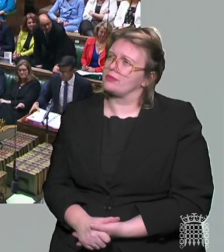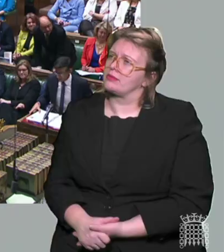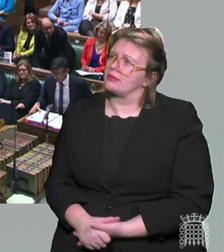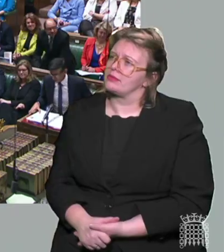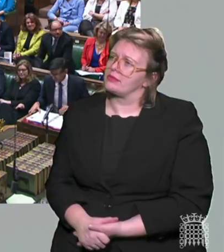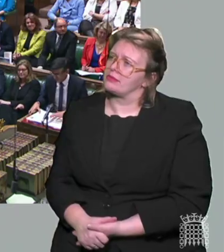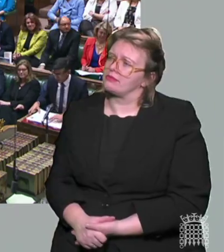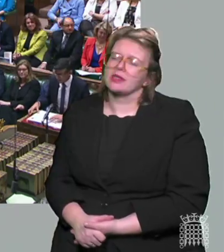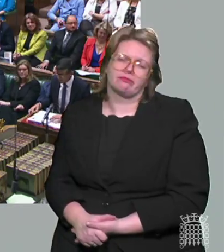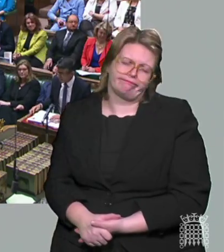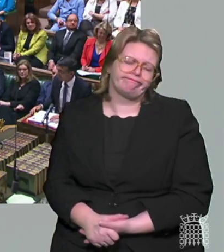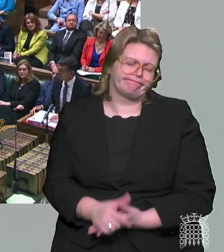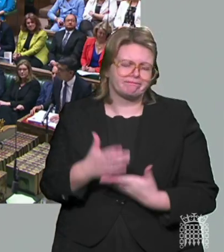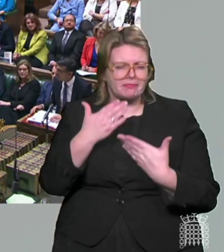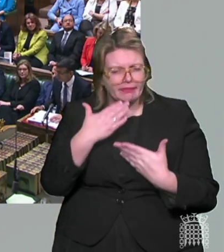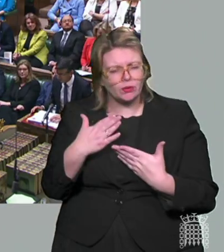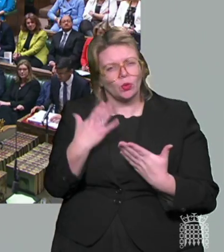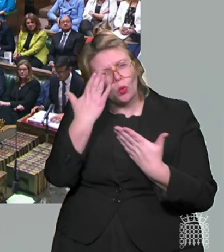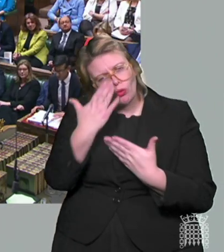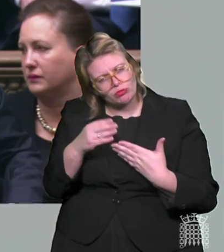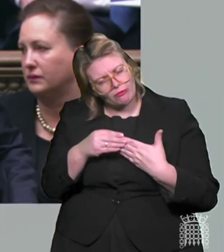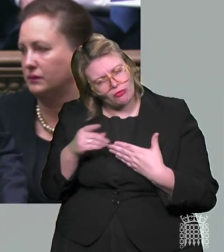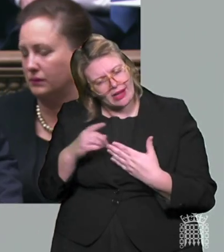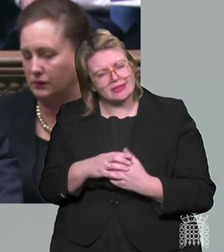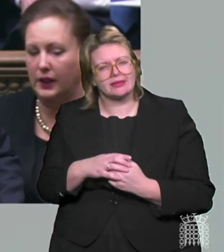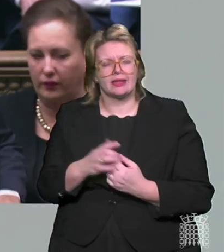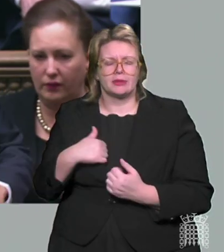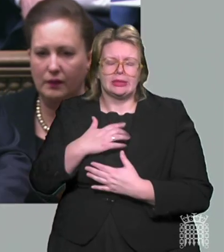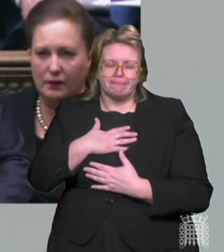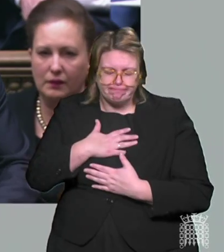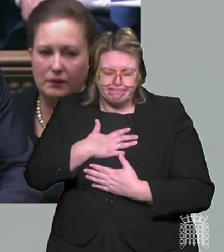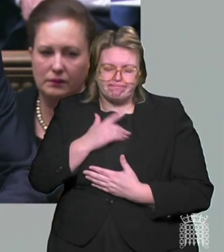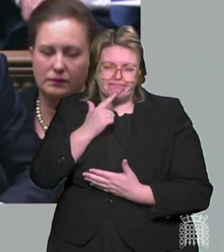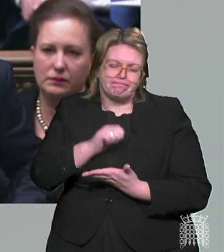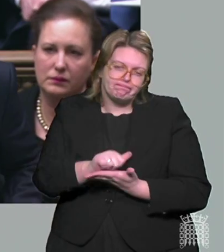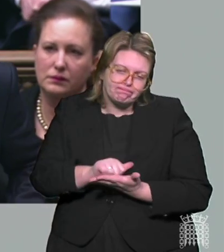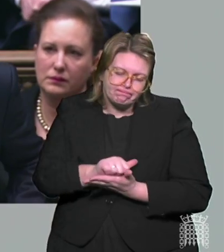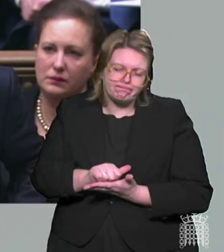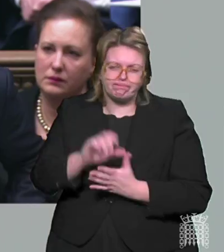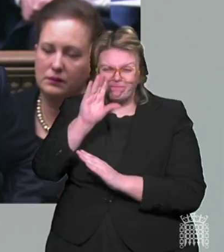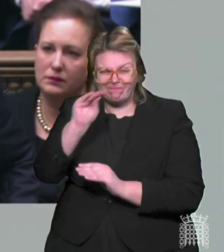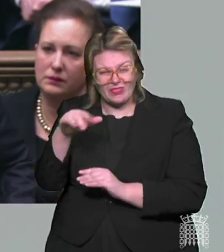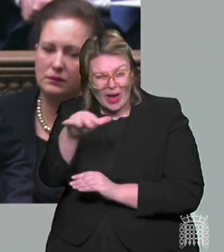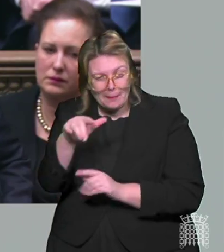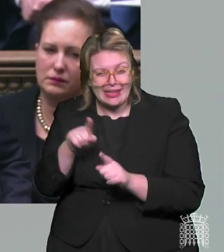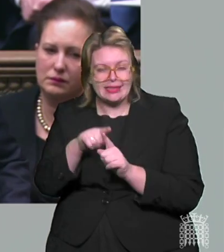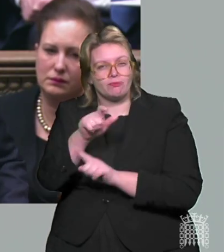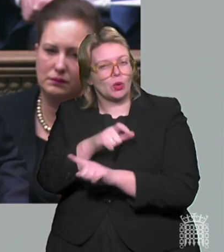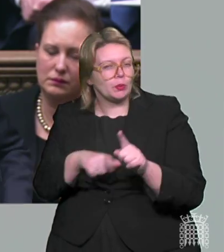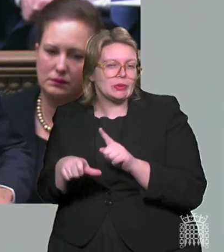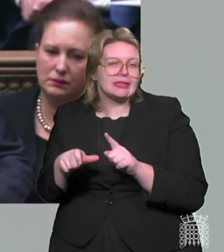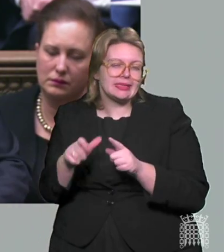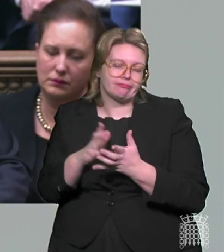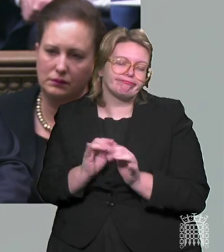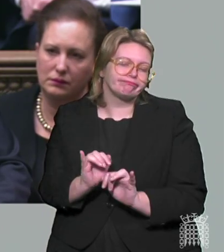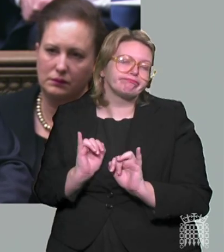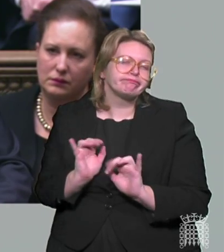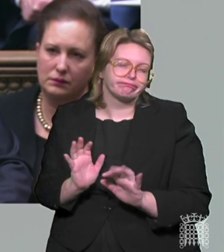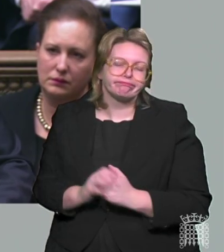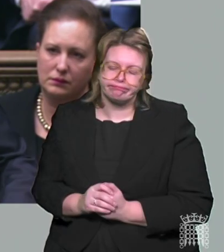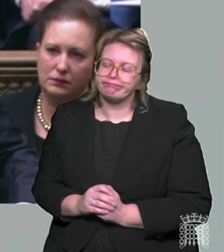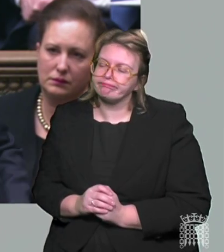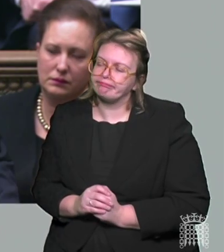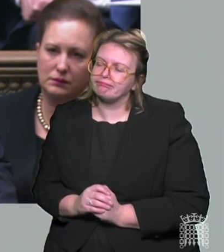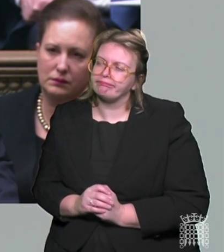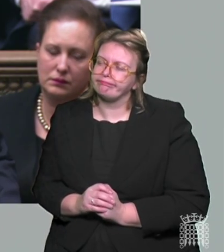I thank my honourable Friend and send my condolences, and I am sure the whole House’s condolences, to the girl’s family and the community after this horrific incident.